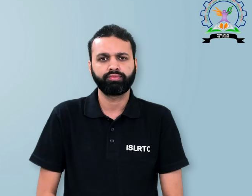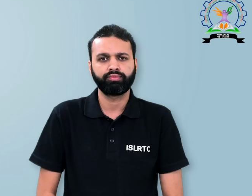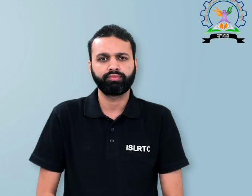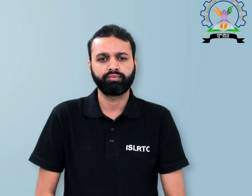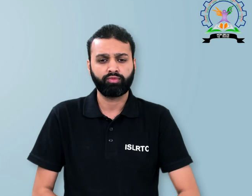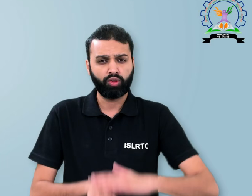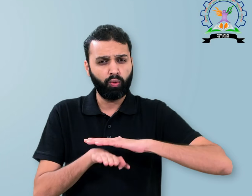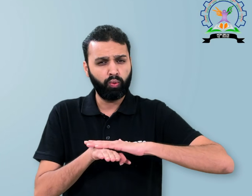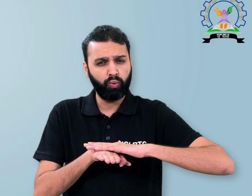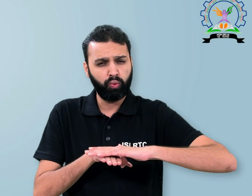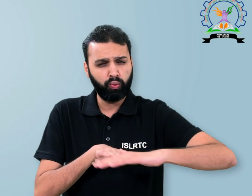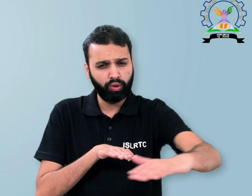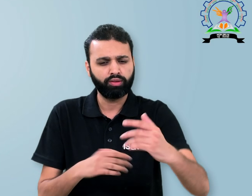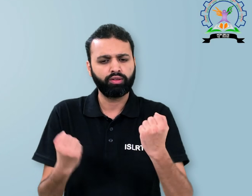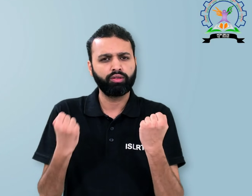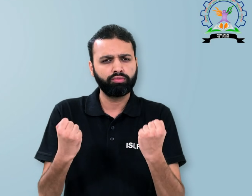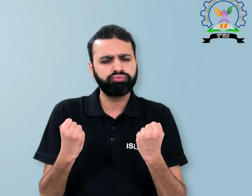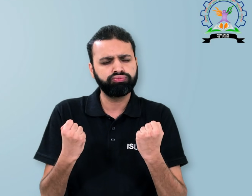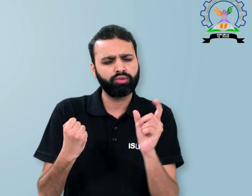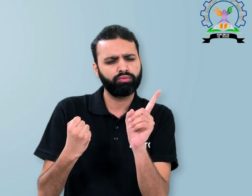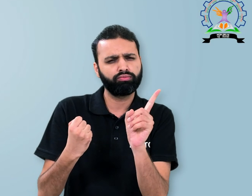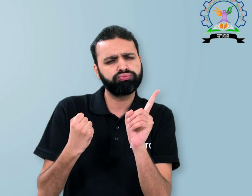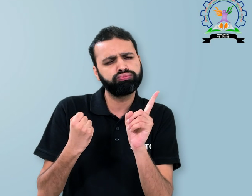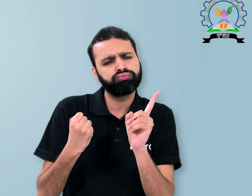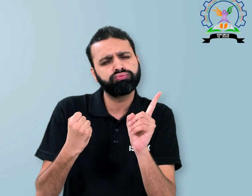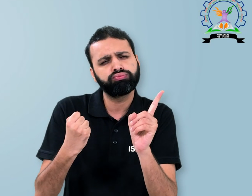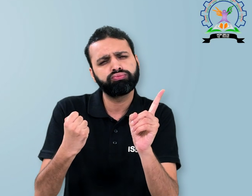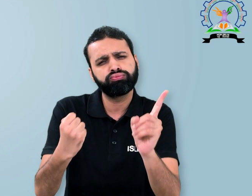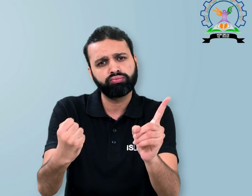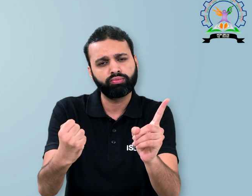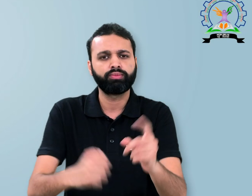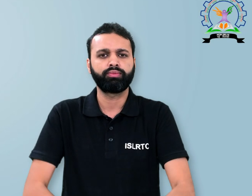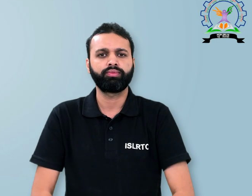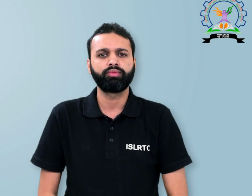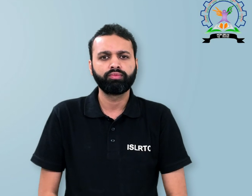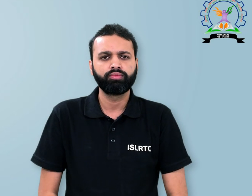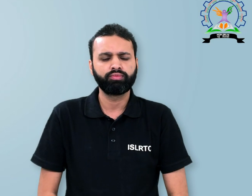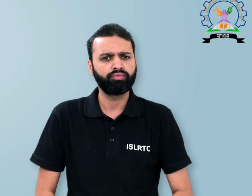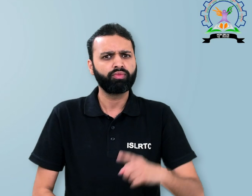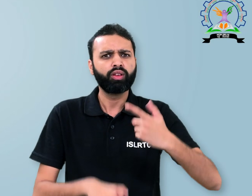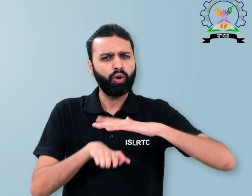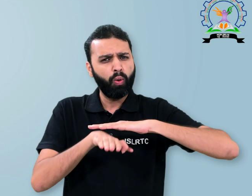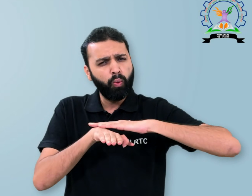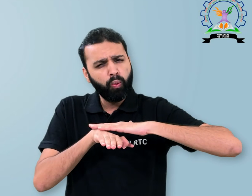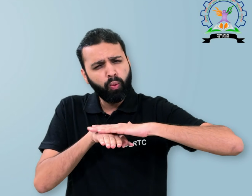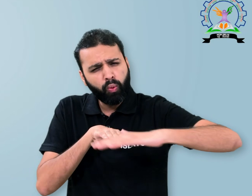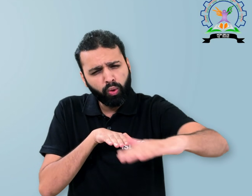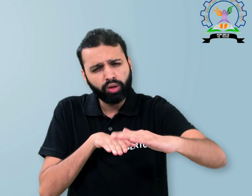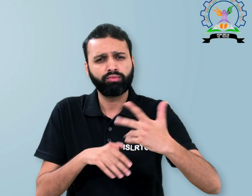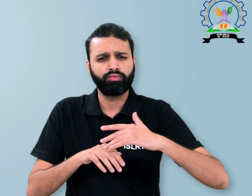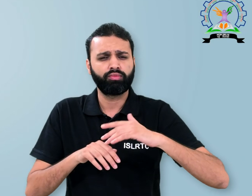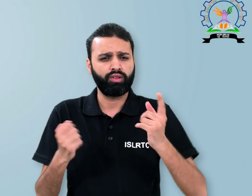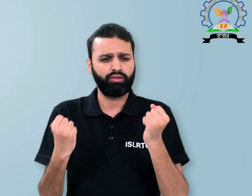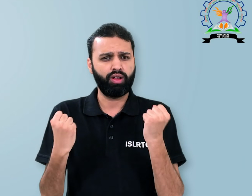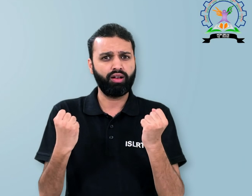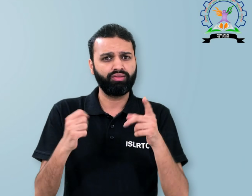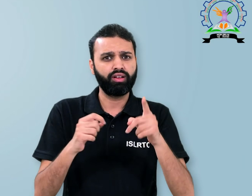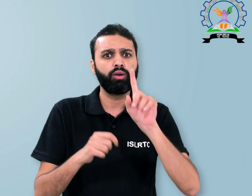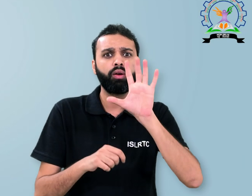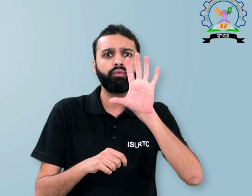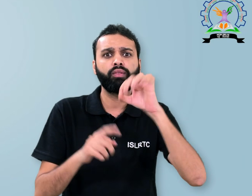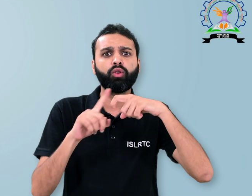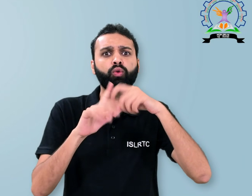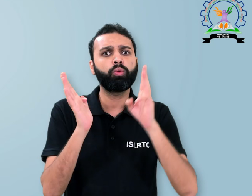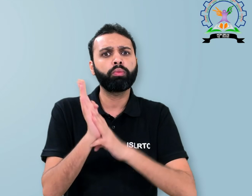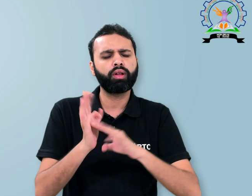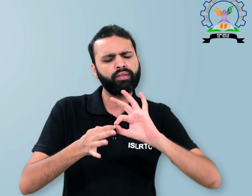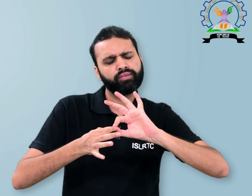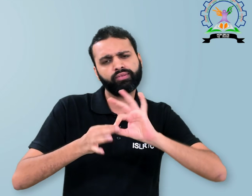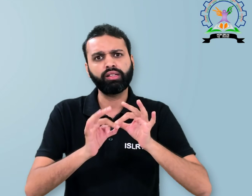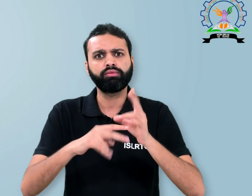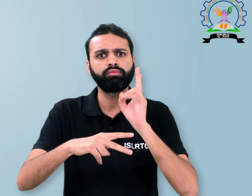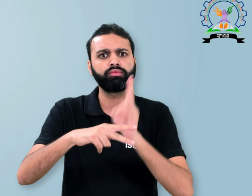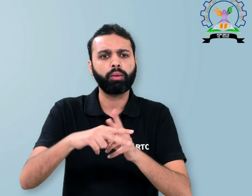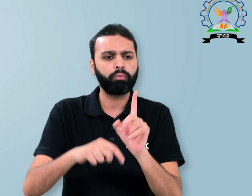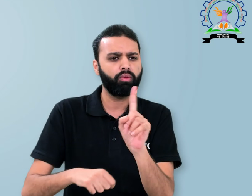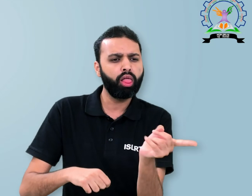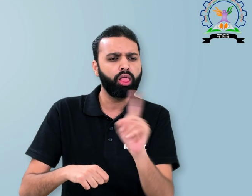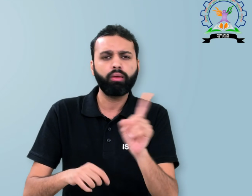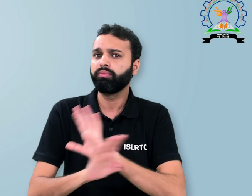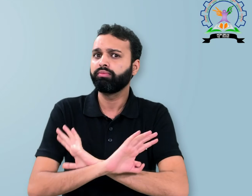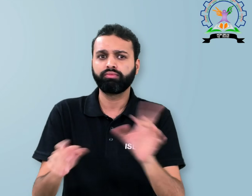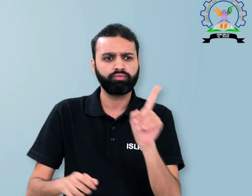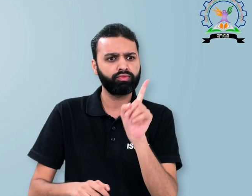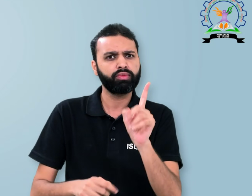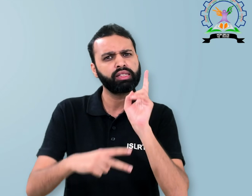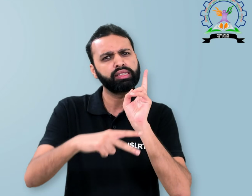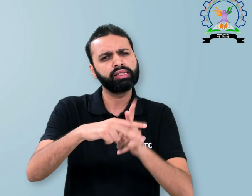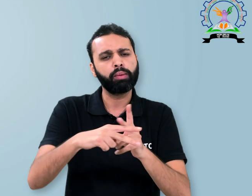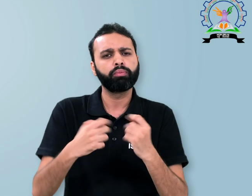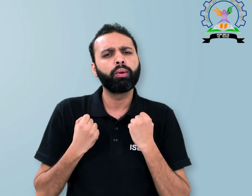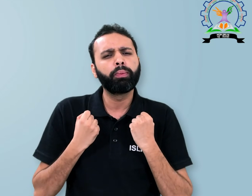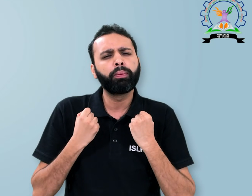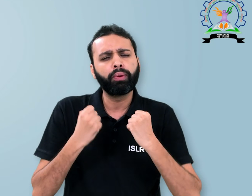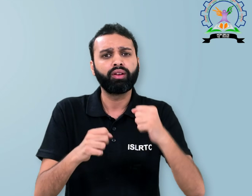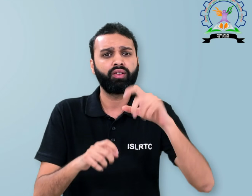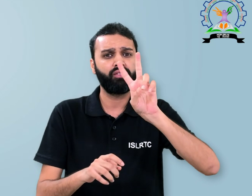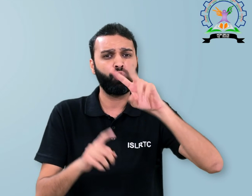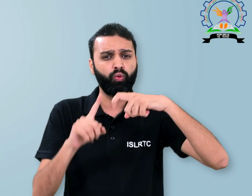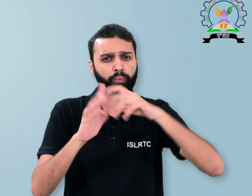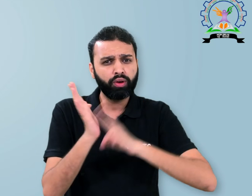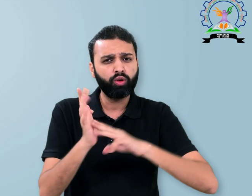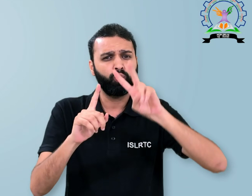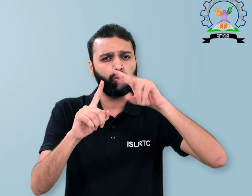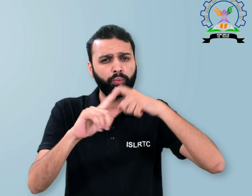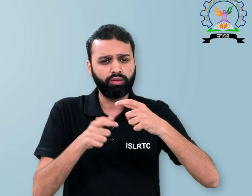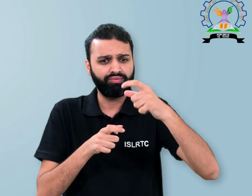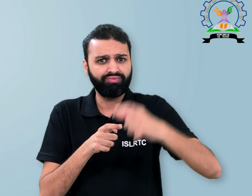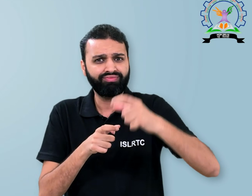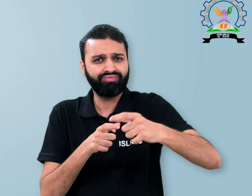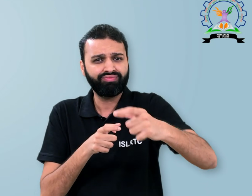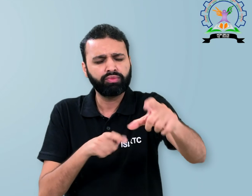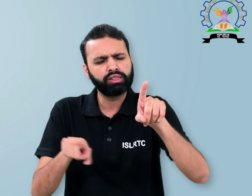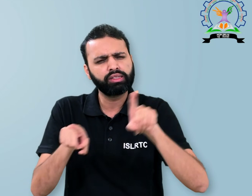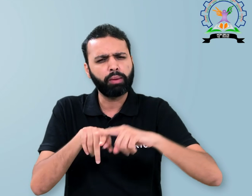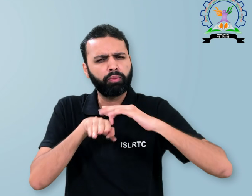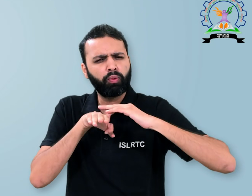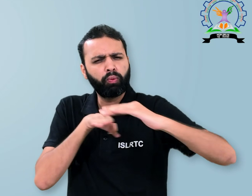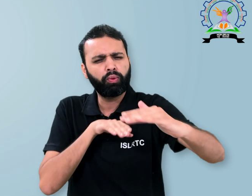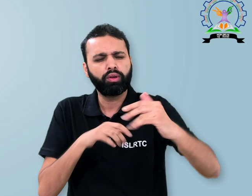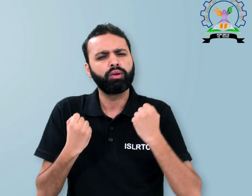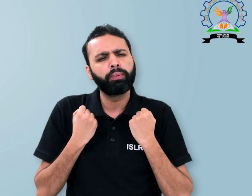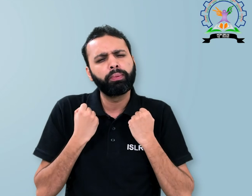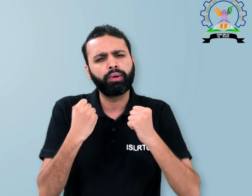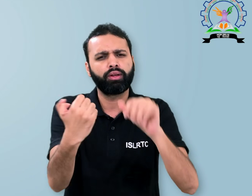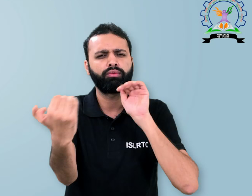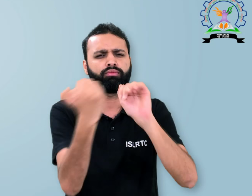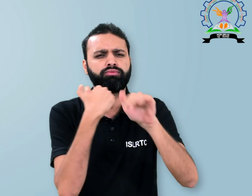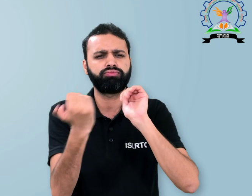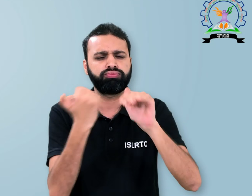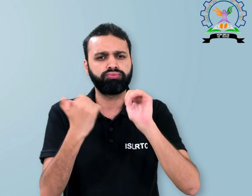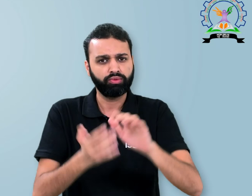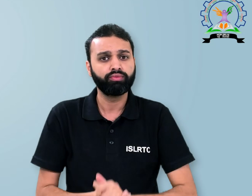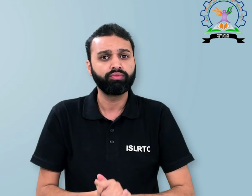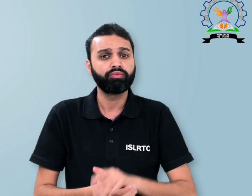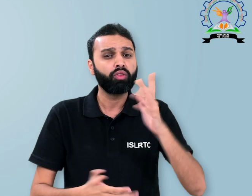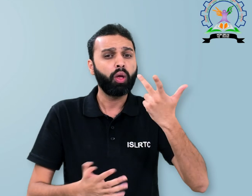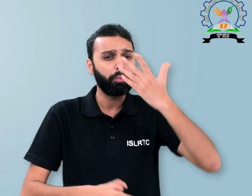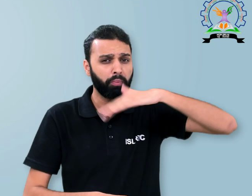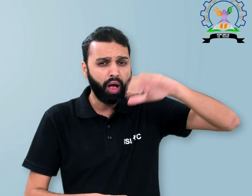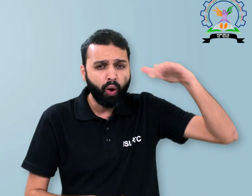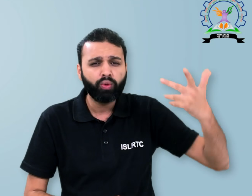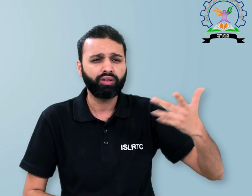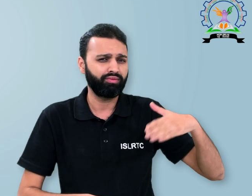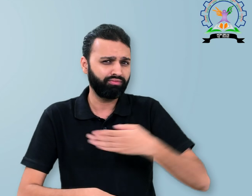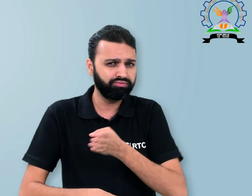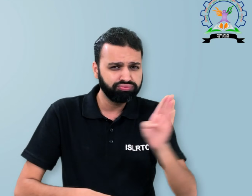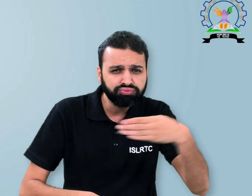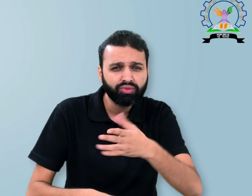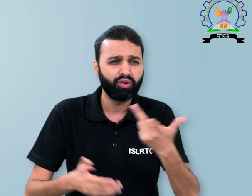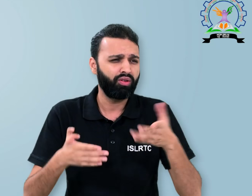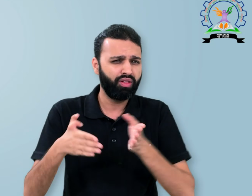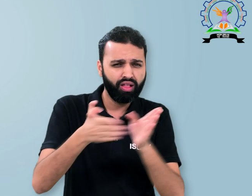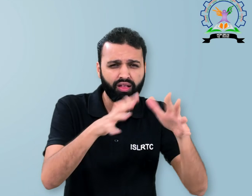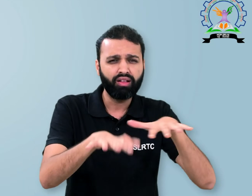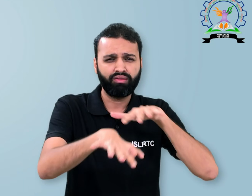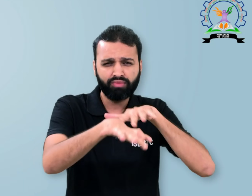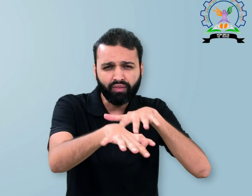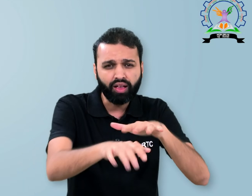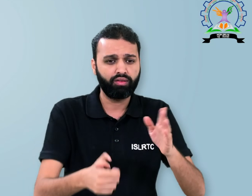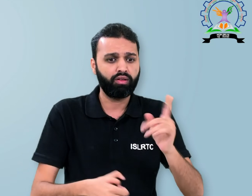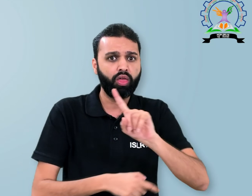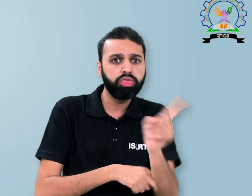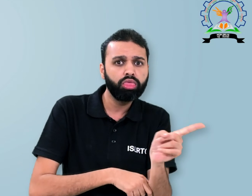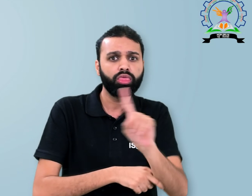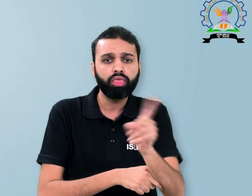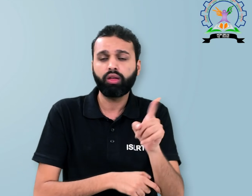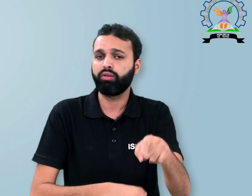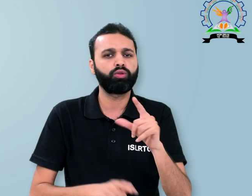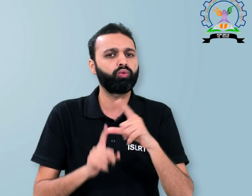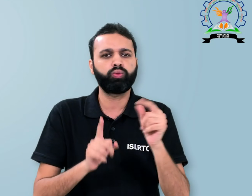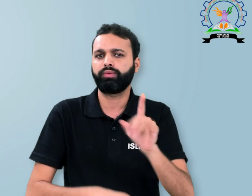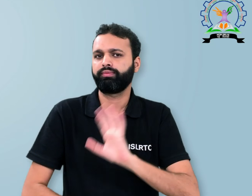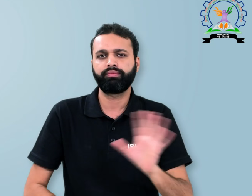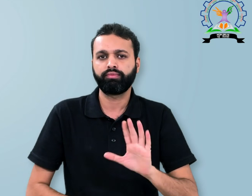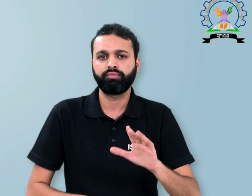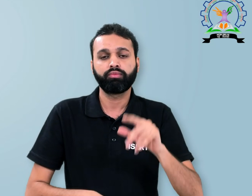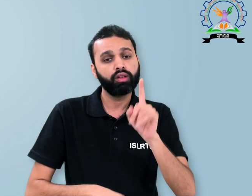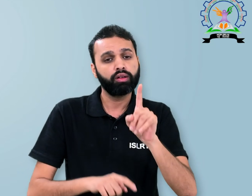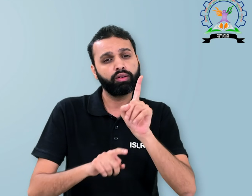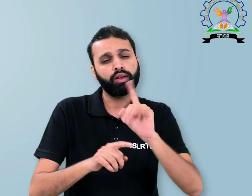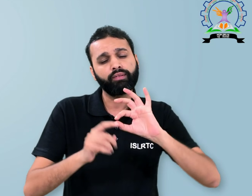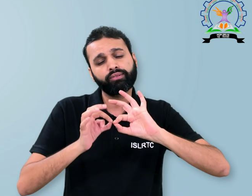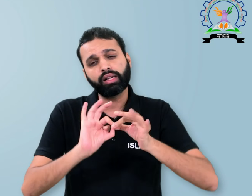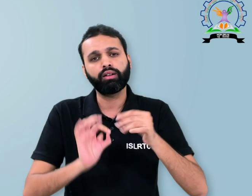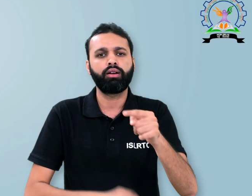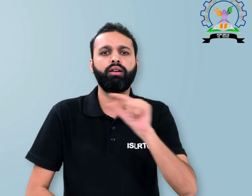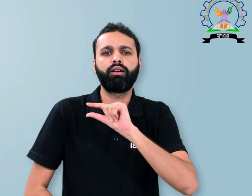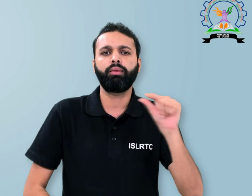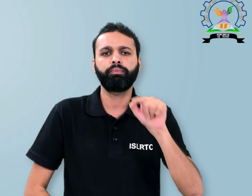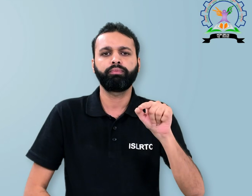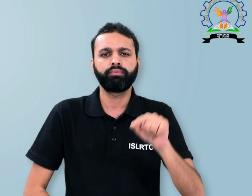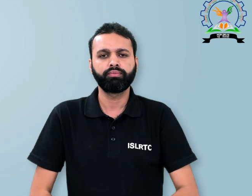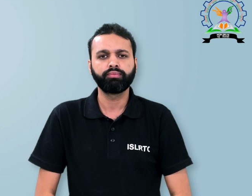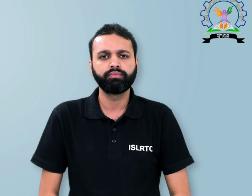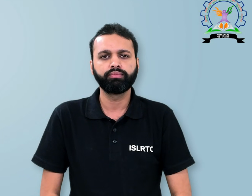Uniform Motion This type of motion is defined as the motion of an object in which the object travels in a straight line, and its velocity remains constant along that line as it covers equal distances in equal intervals of time, irrespective of the duration of the time.